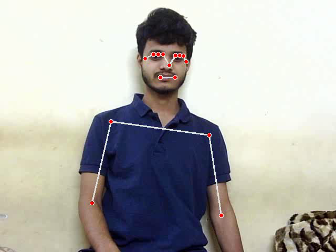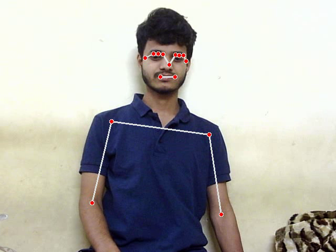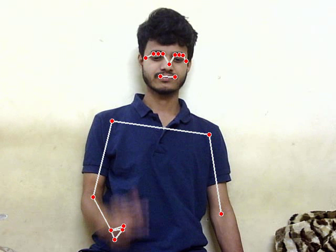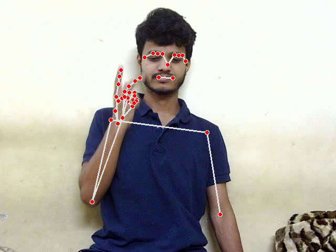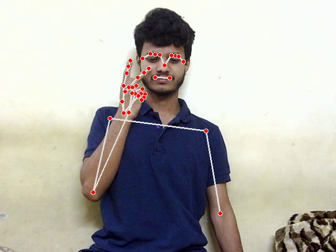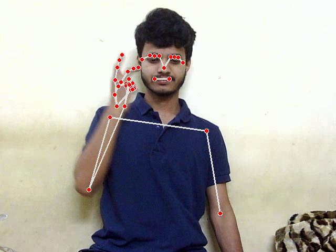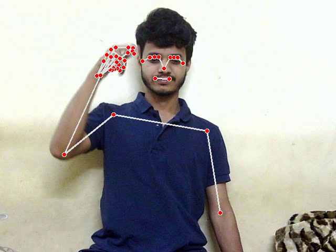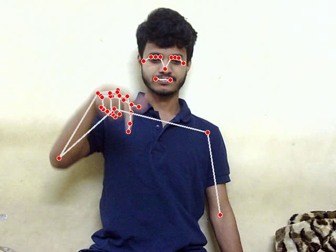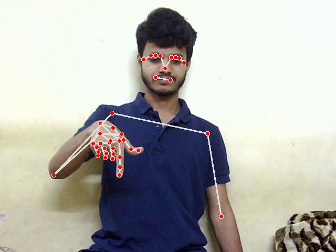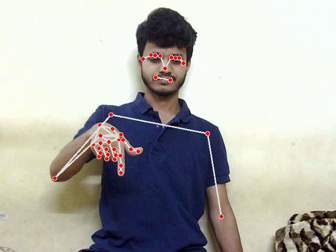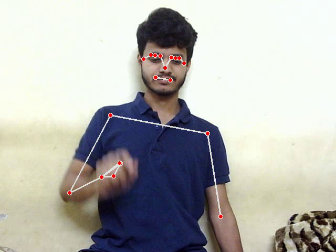see you later